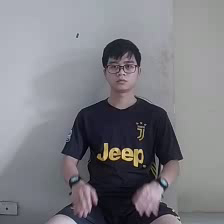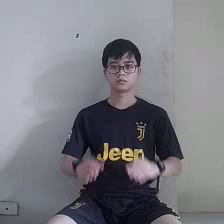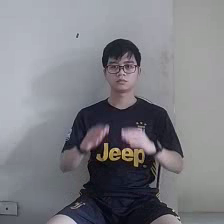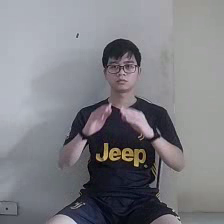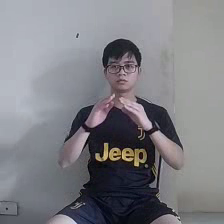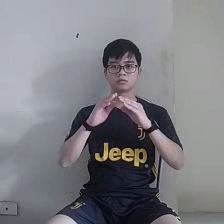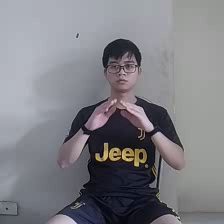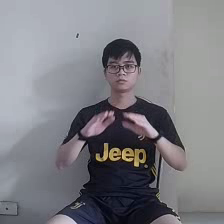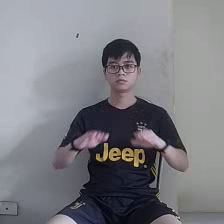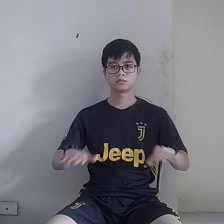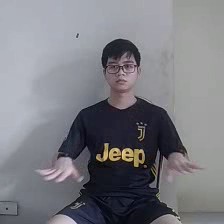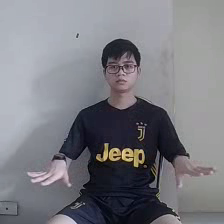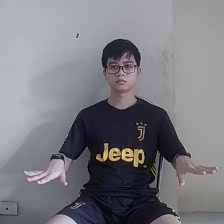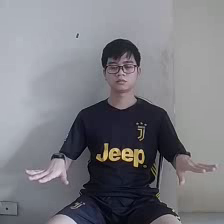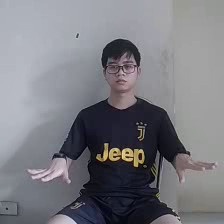Thất lạc